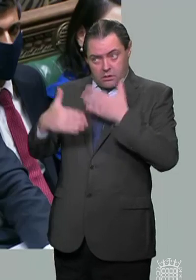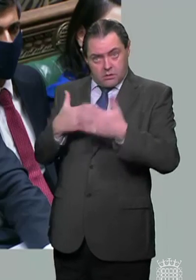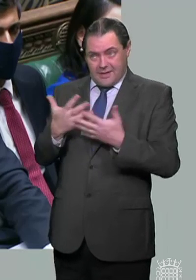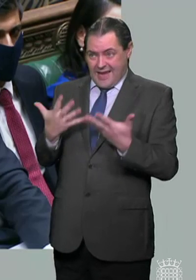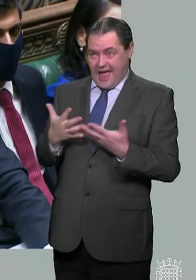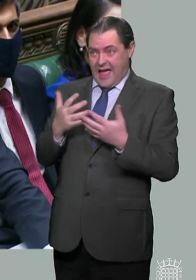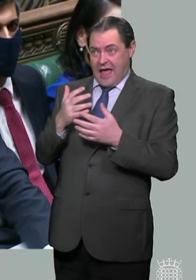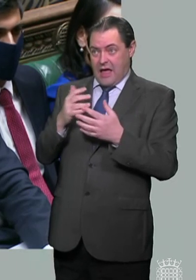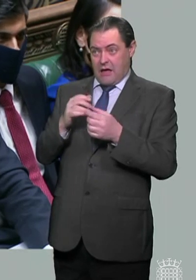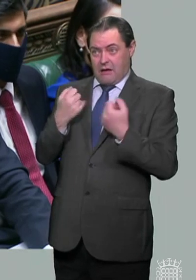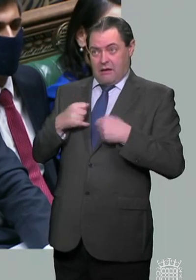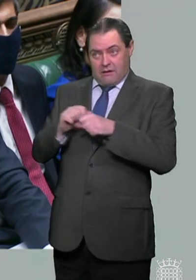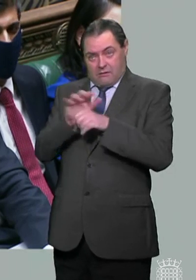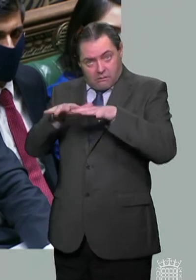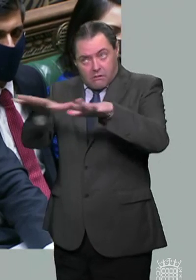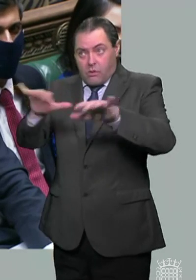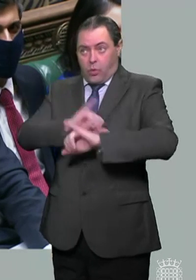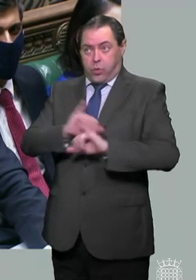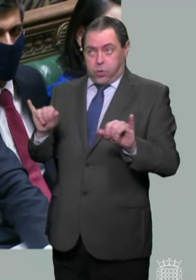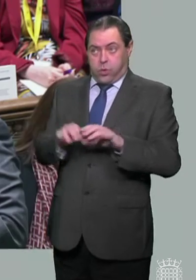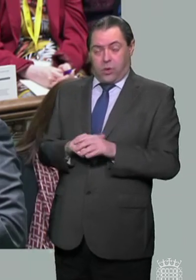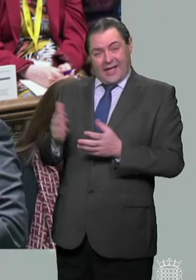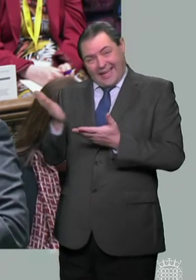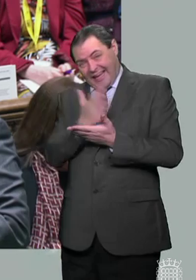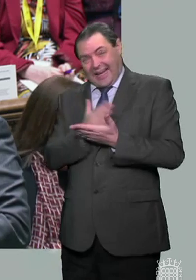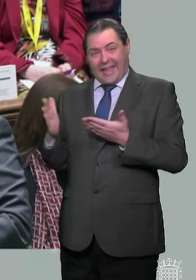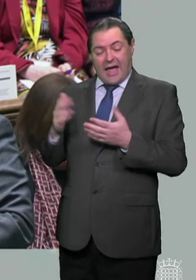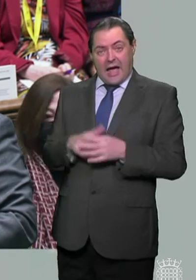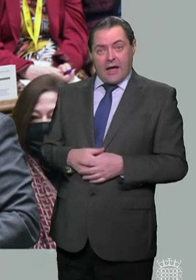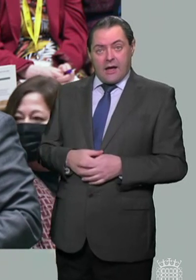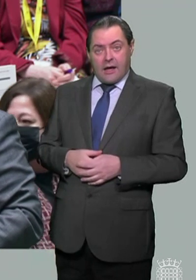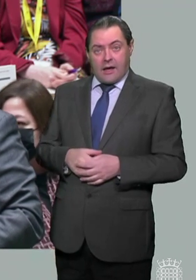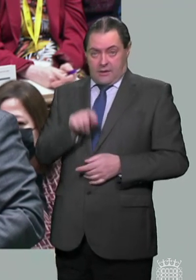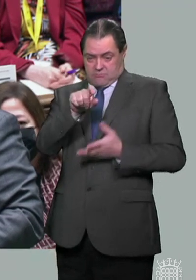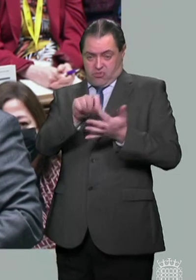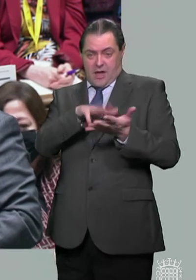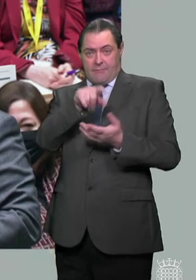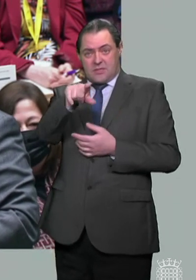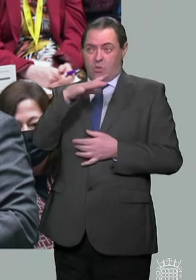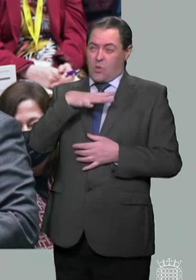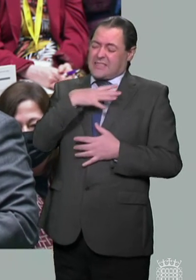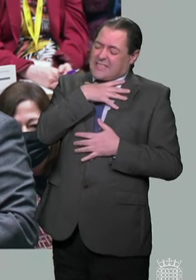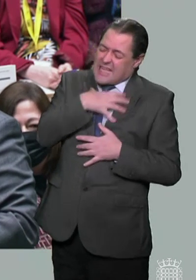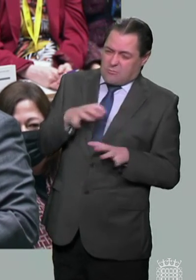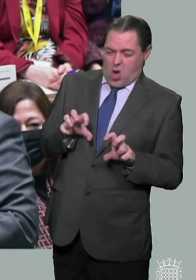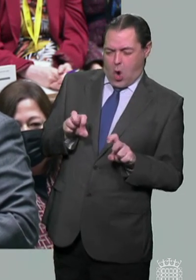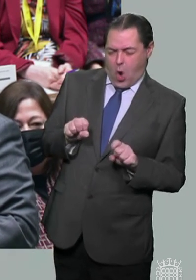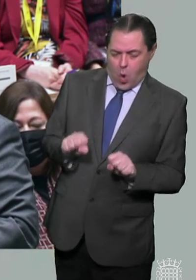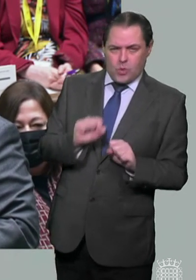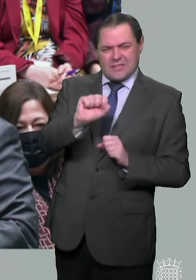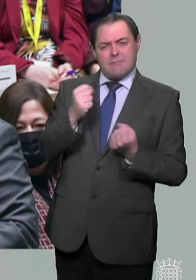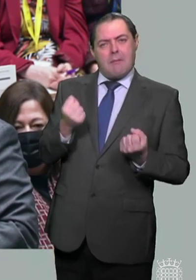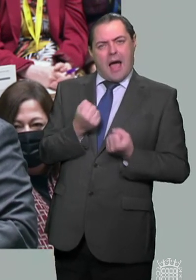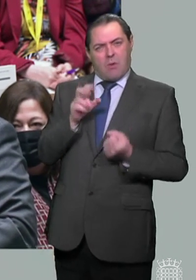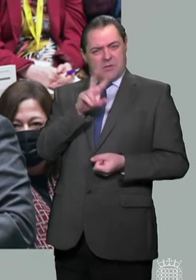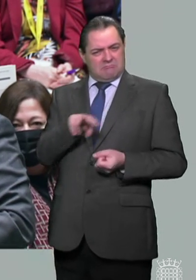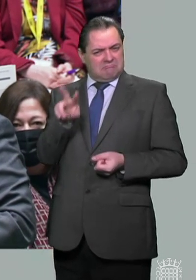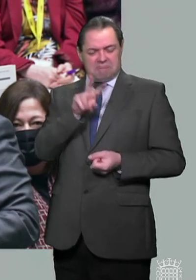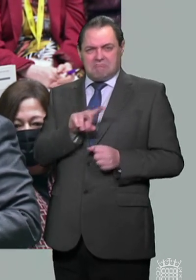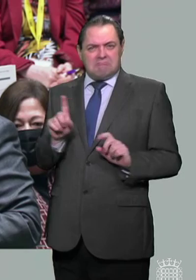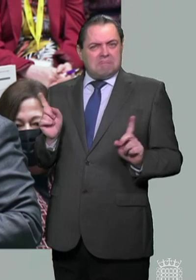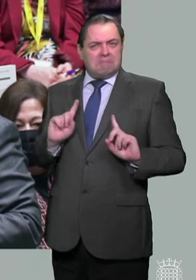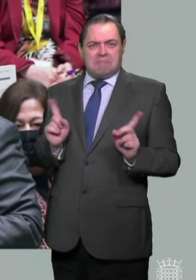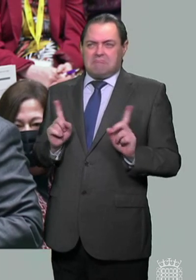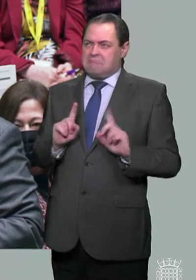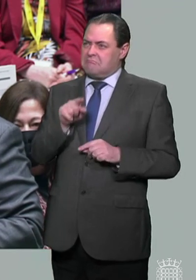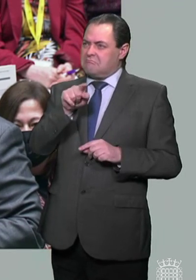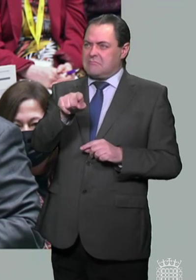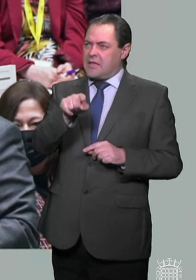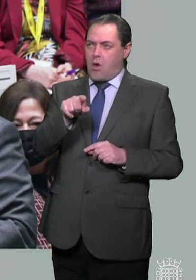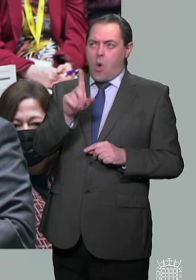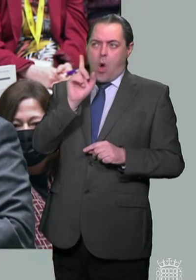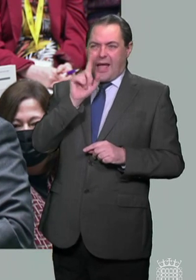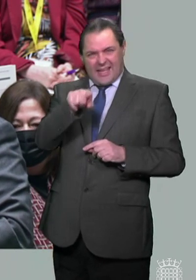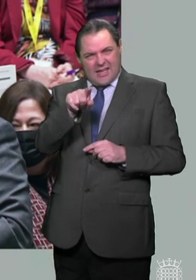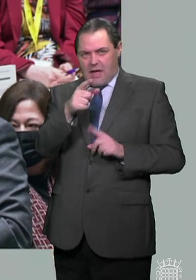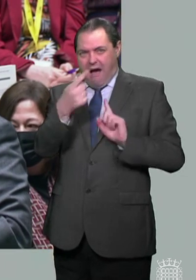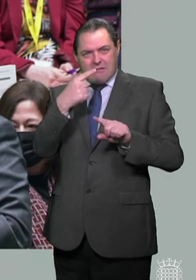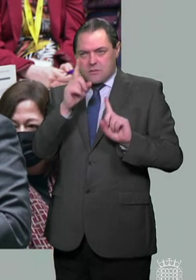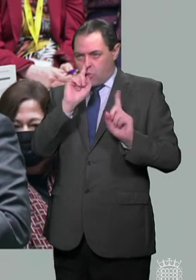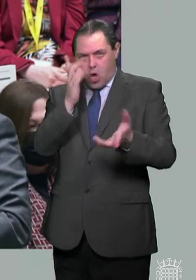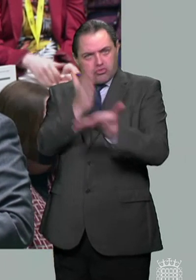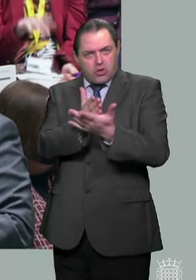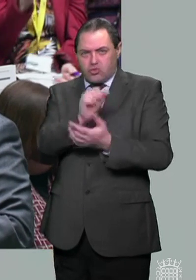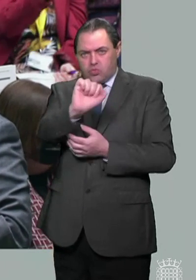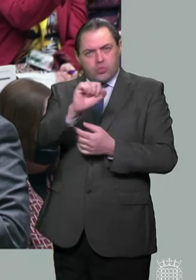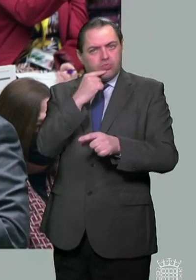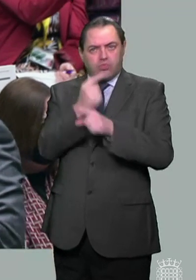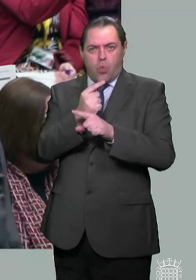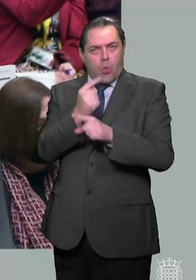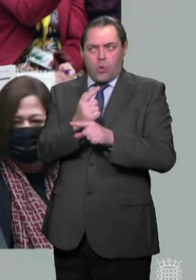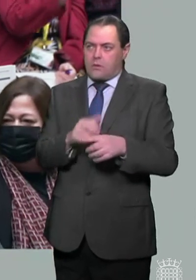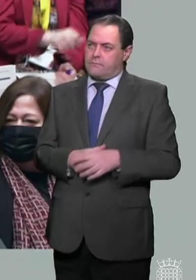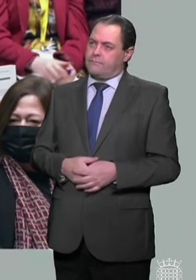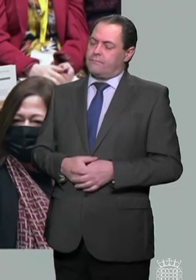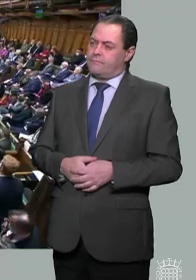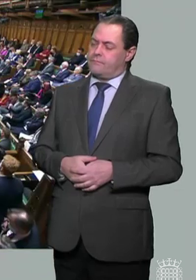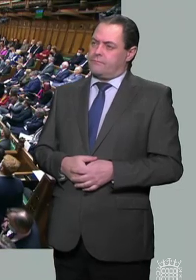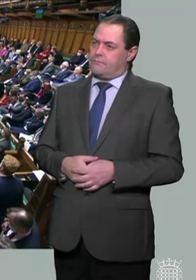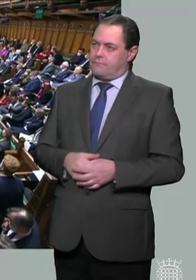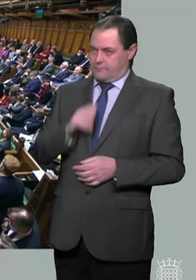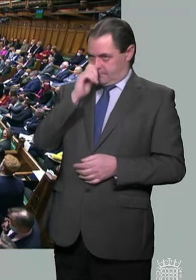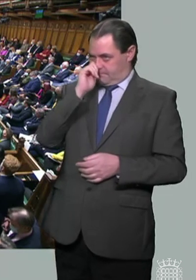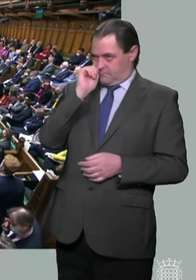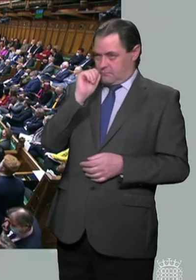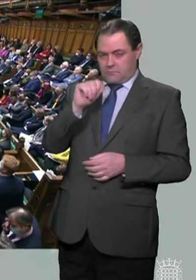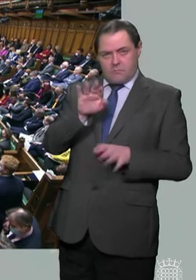It is clear that this Prime Minister intends desperately to cling on to power, and I have nothing left to say to a man whose answers we simply cannot trust, so Mr Speaker—